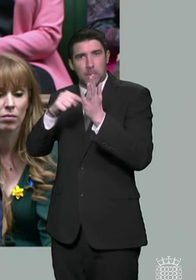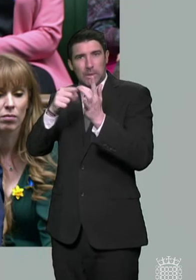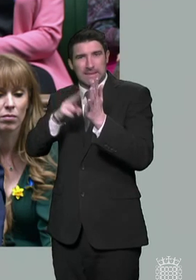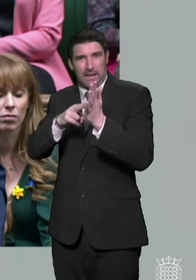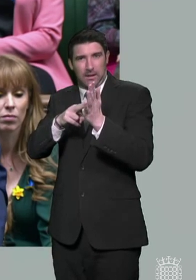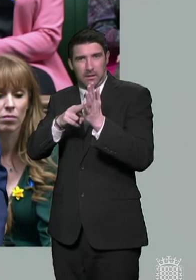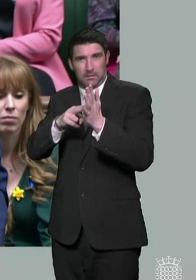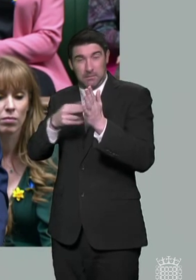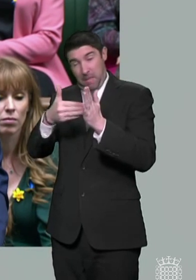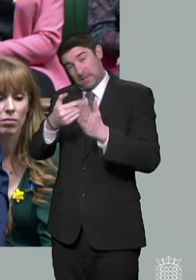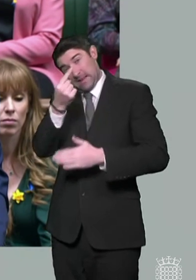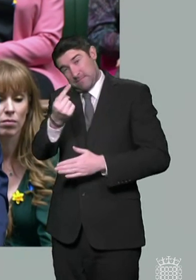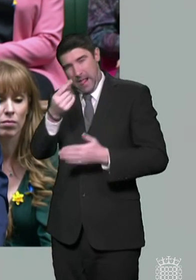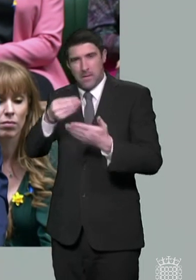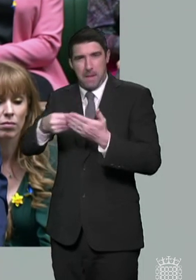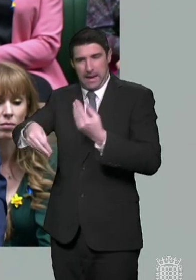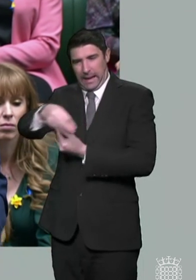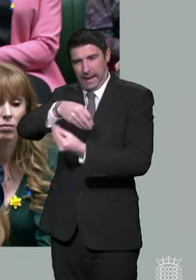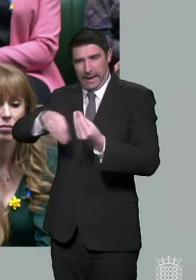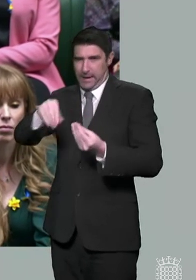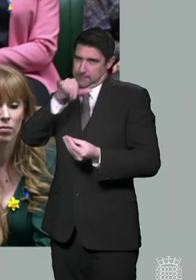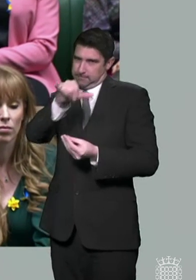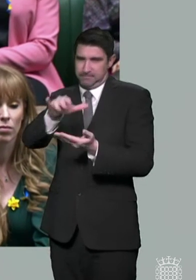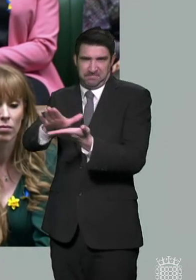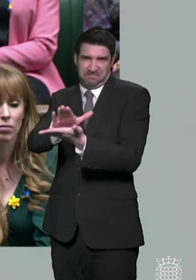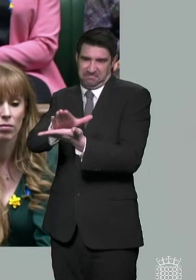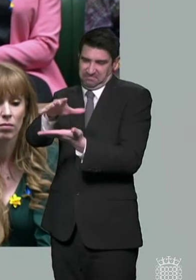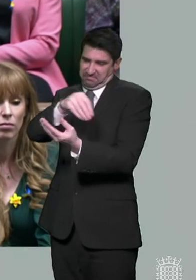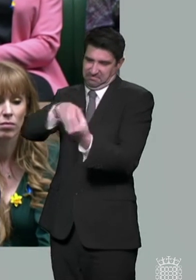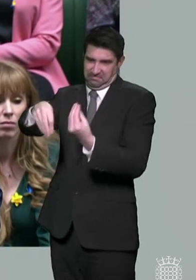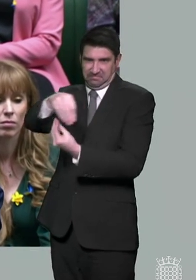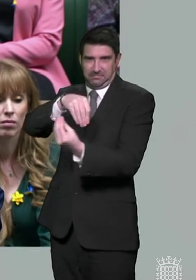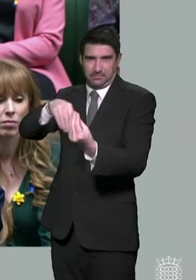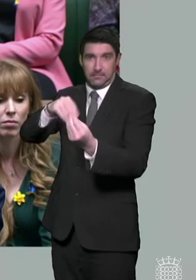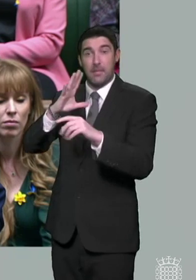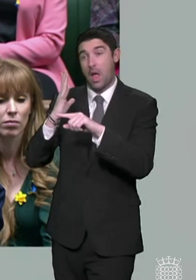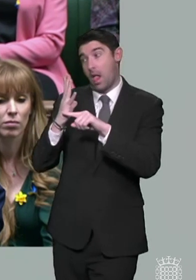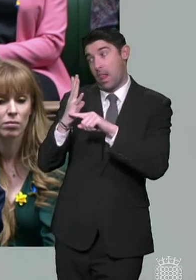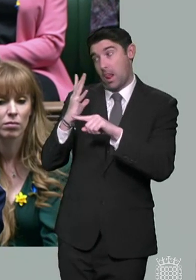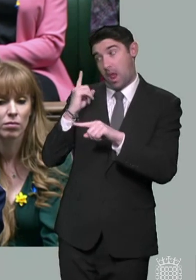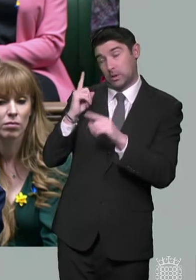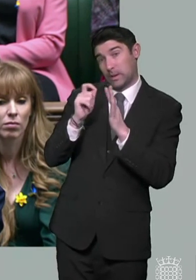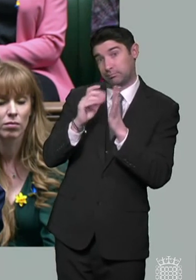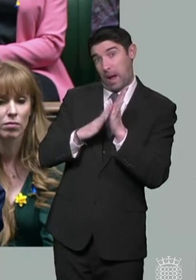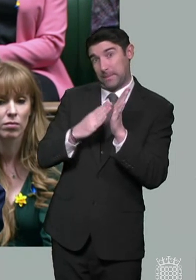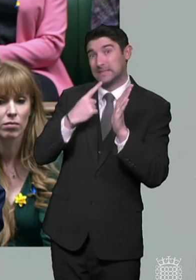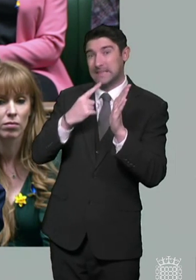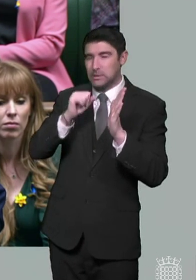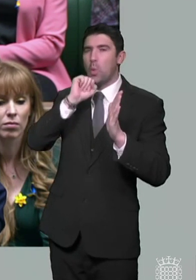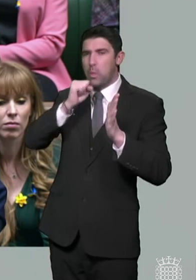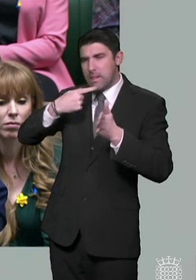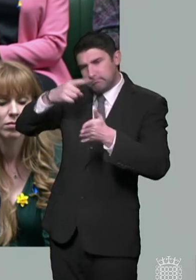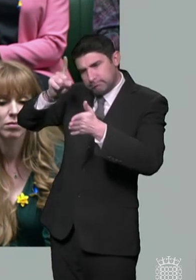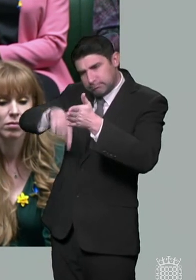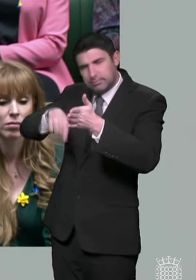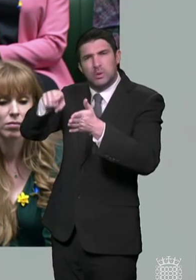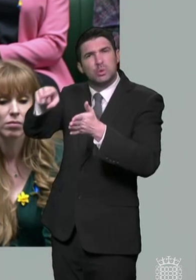Last week, the Prime Minister said that Abramovich is facing sanctions, but he later corrected the record to say that he is not.